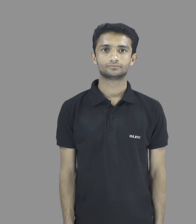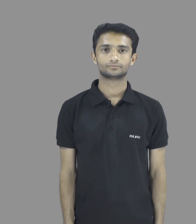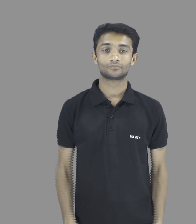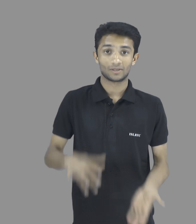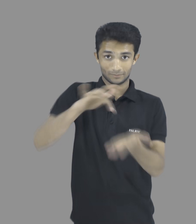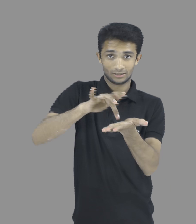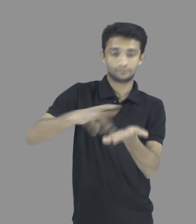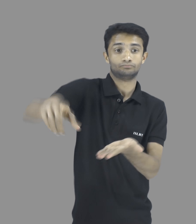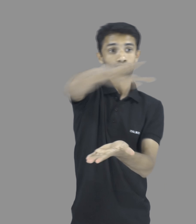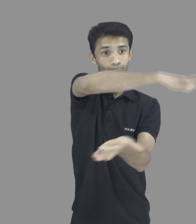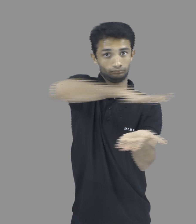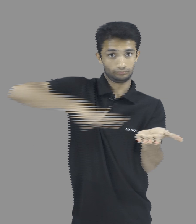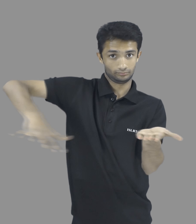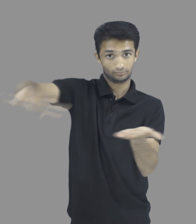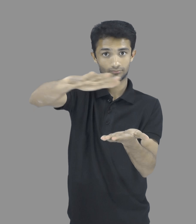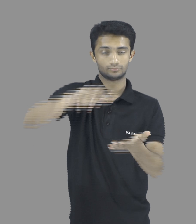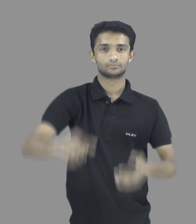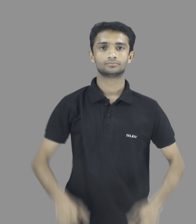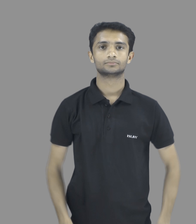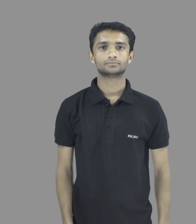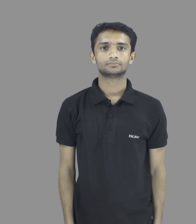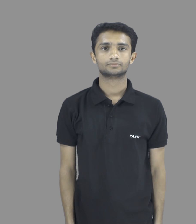Area